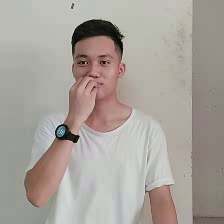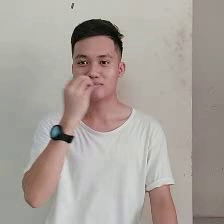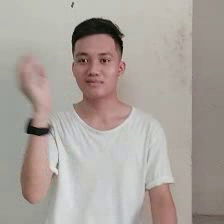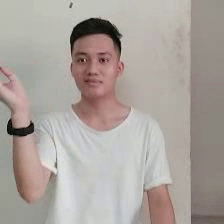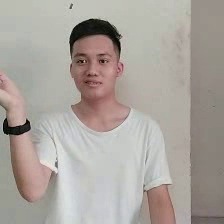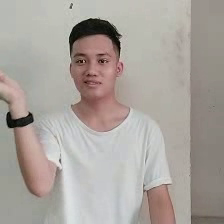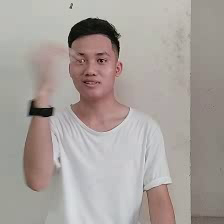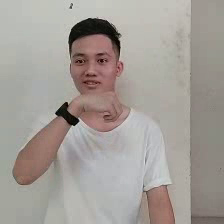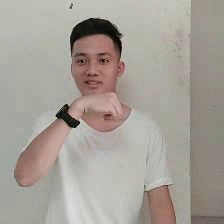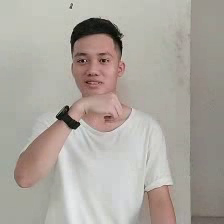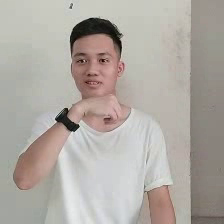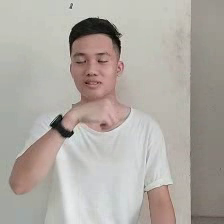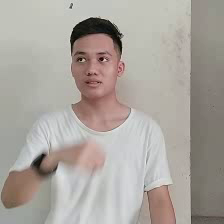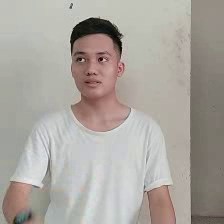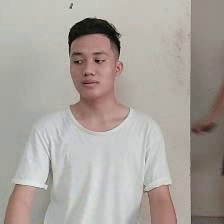Nói xấu